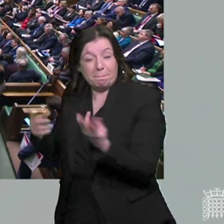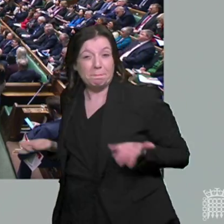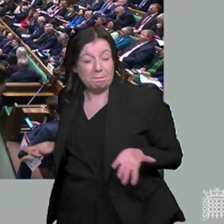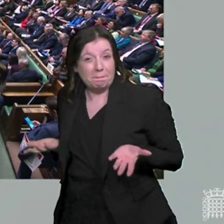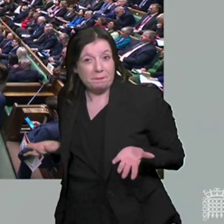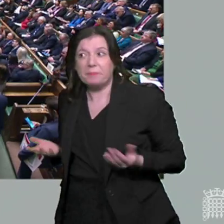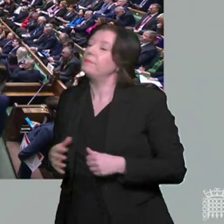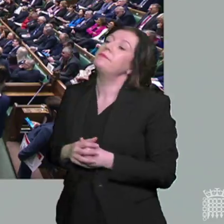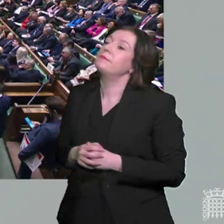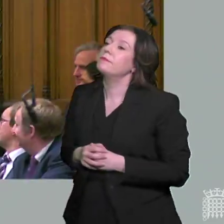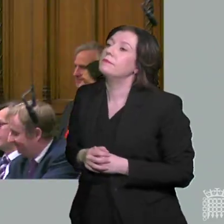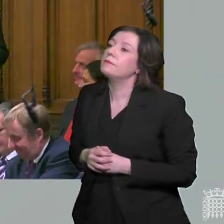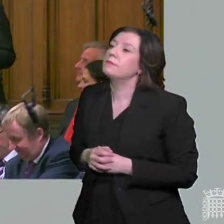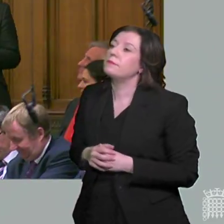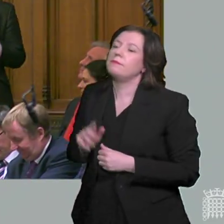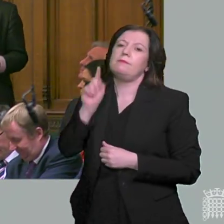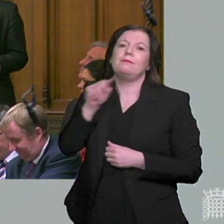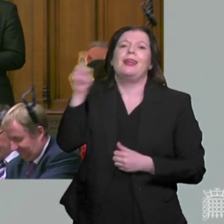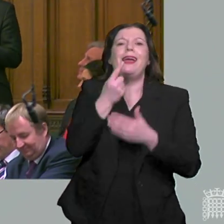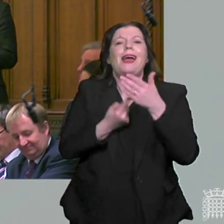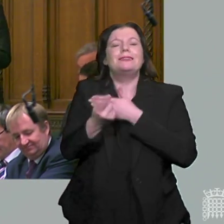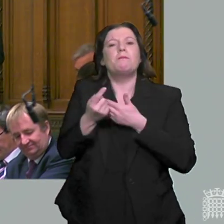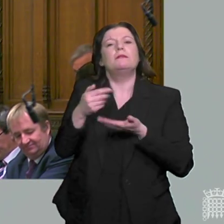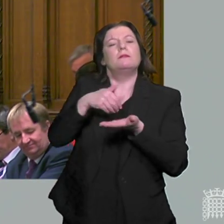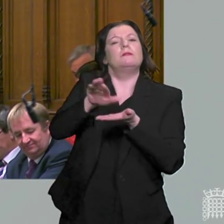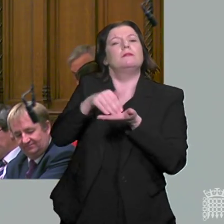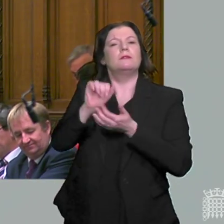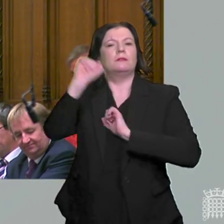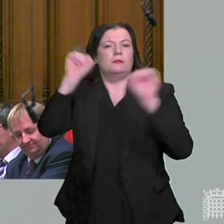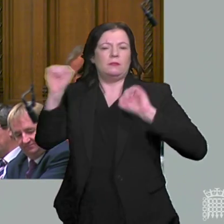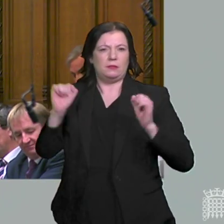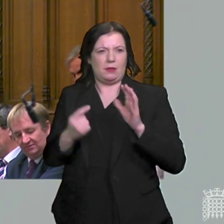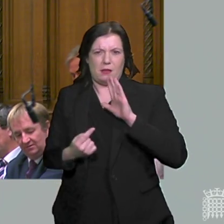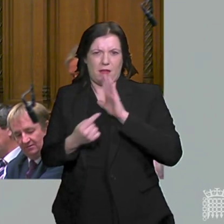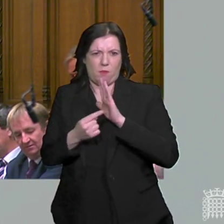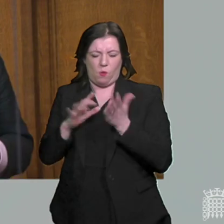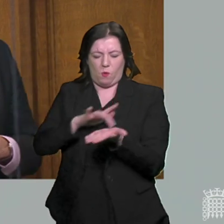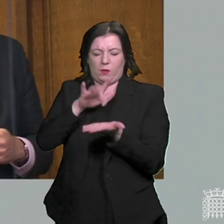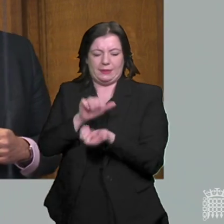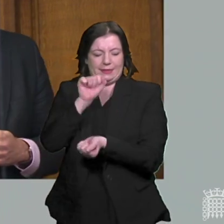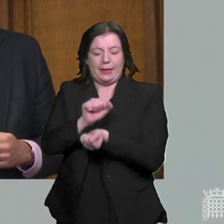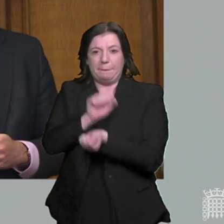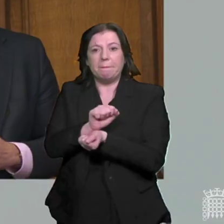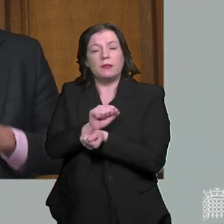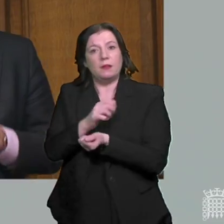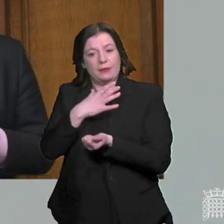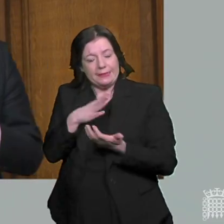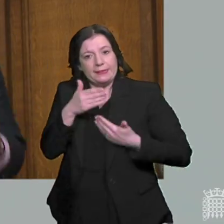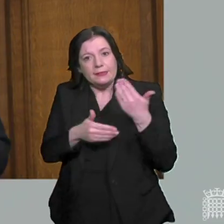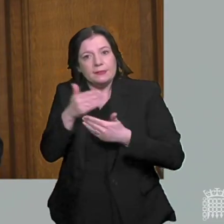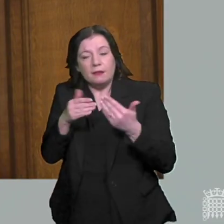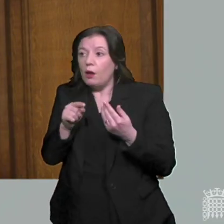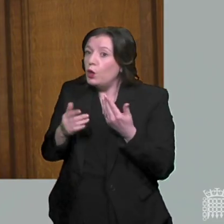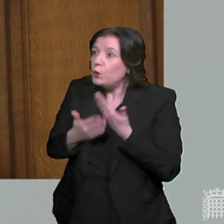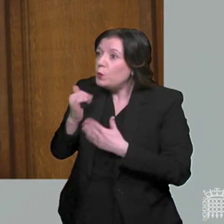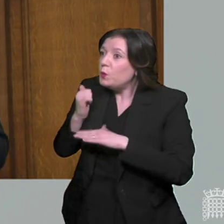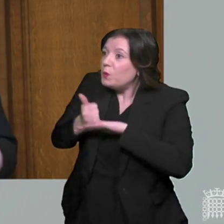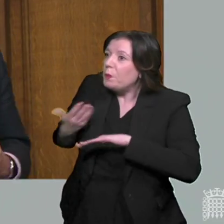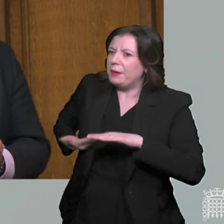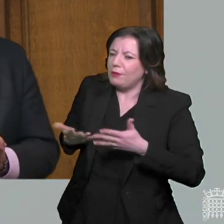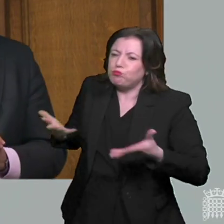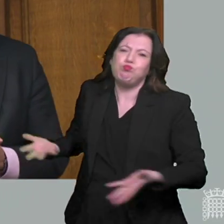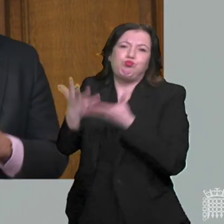Independent retailers are the lifeblood of our high streets and critical to the regeneration of our town centres, so we should cherish and celebrate the entrepreneurs who set them up and run them.